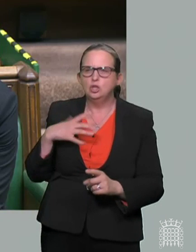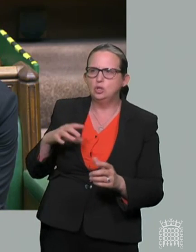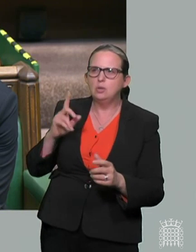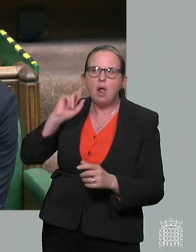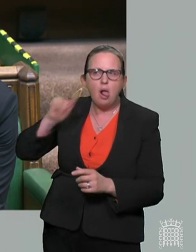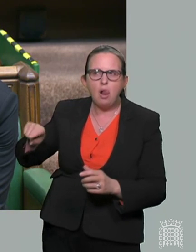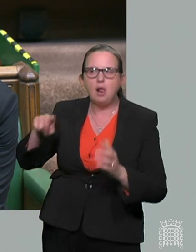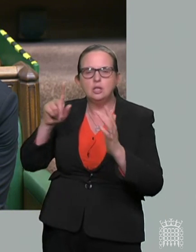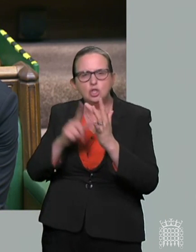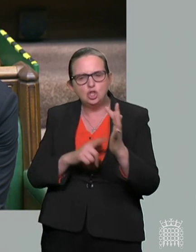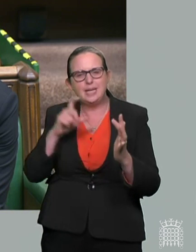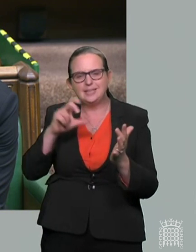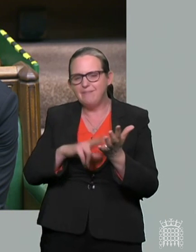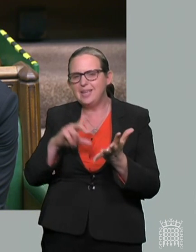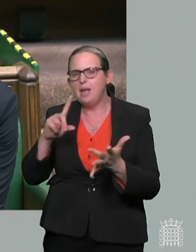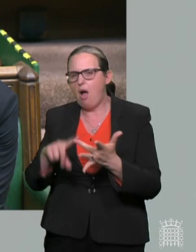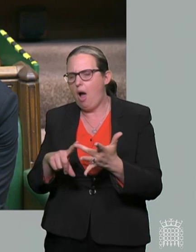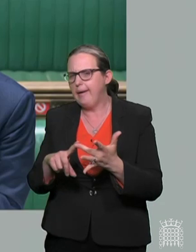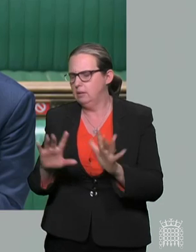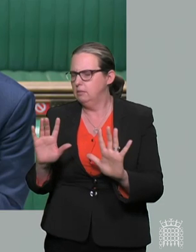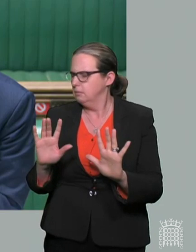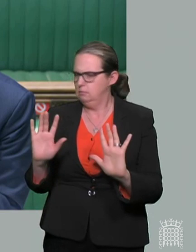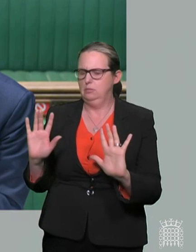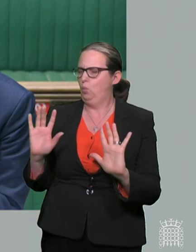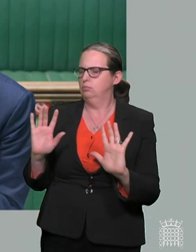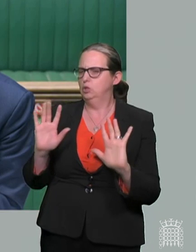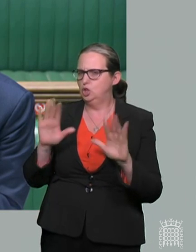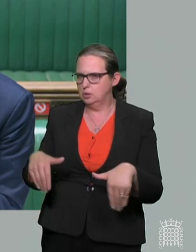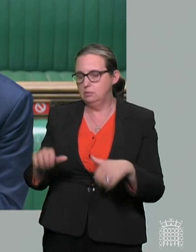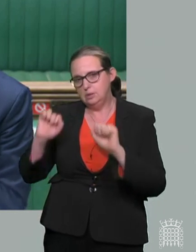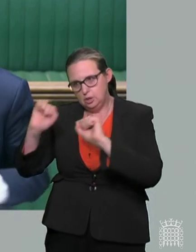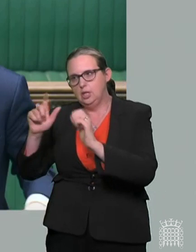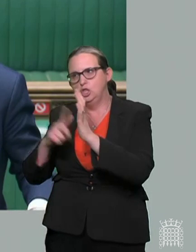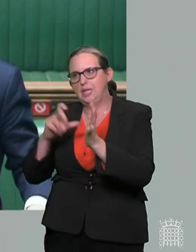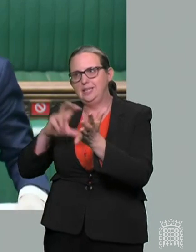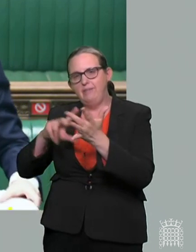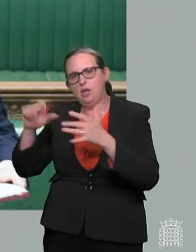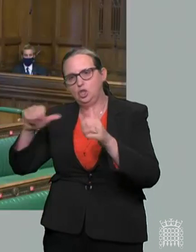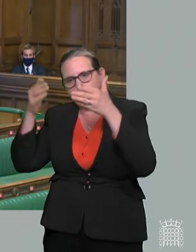The point he raises is a matter for the JCVI.